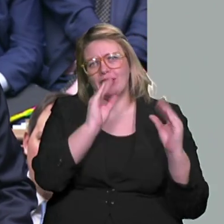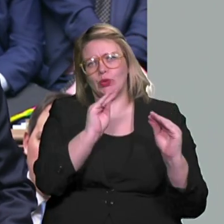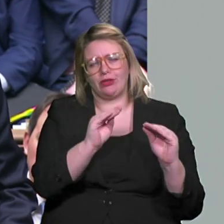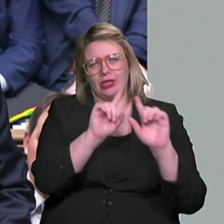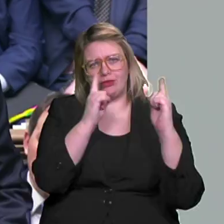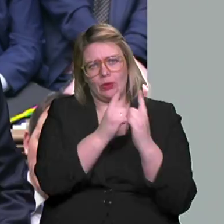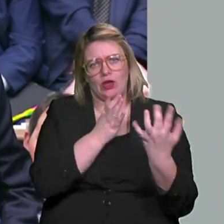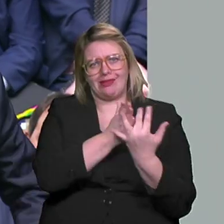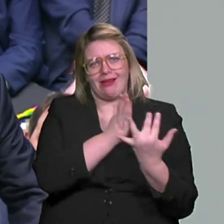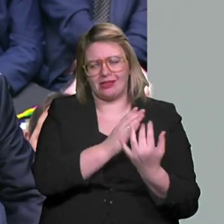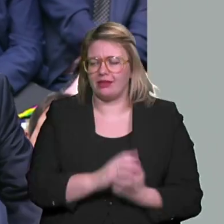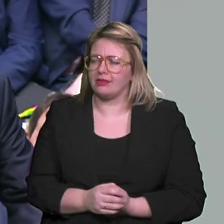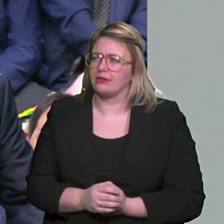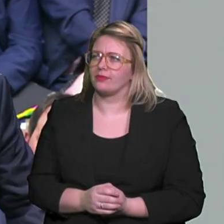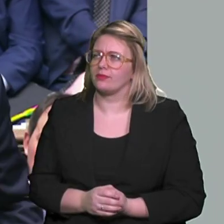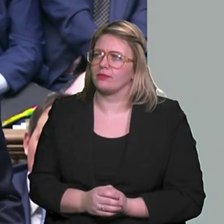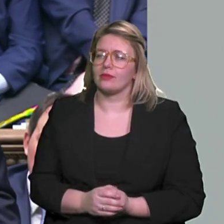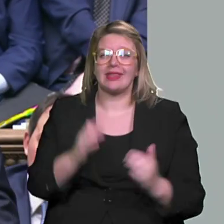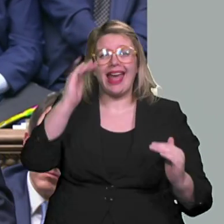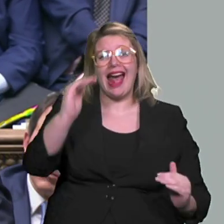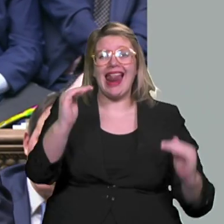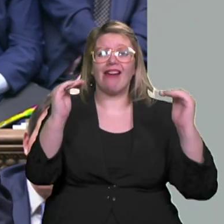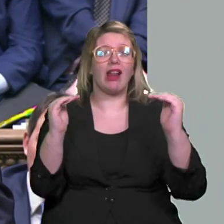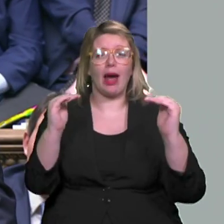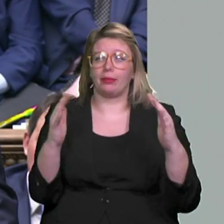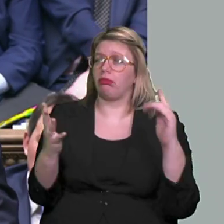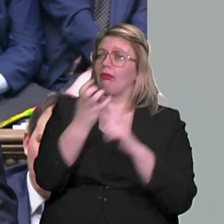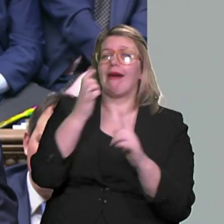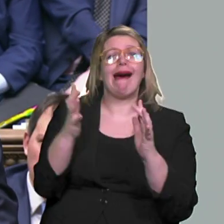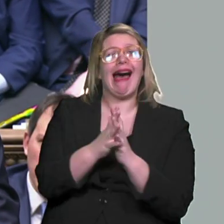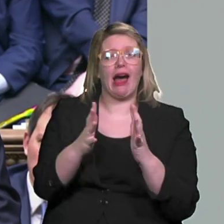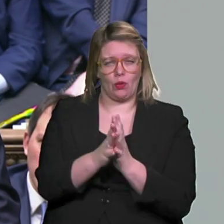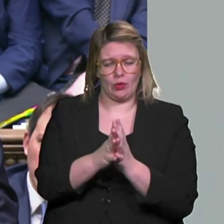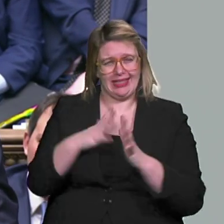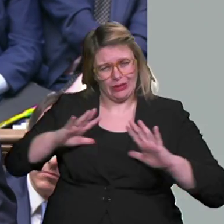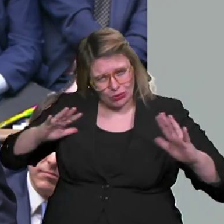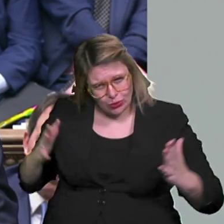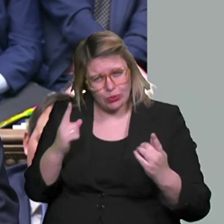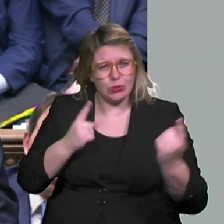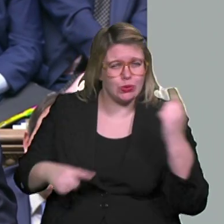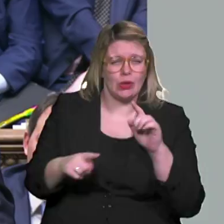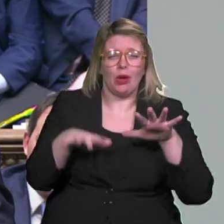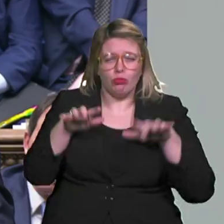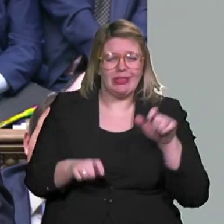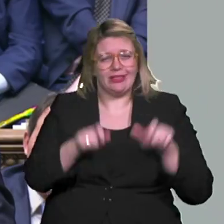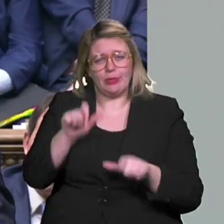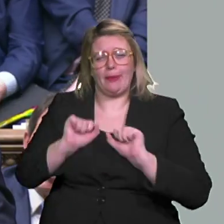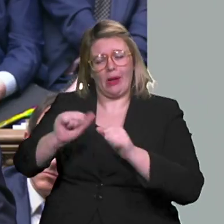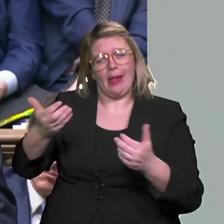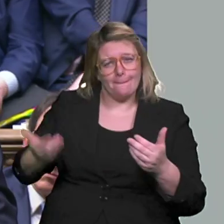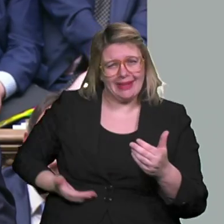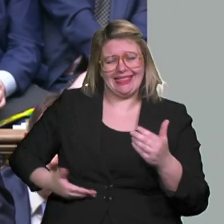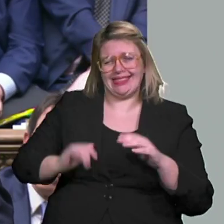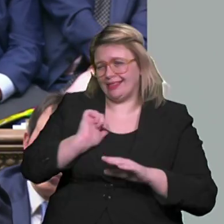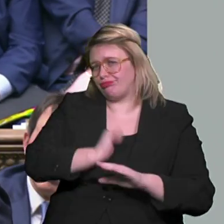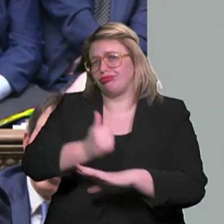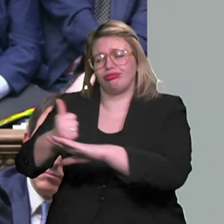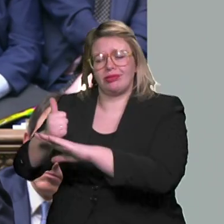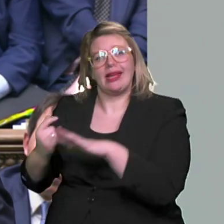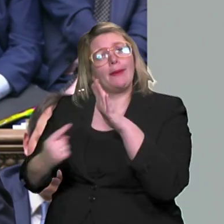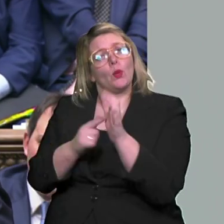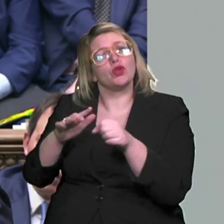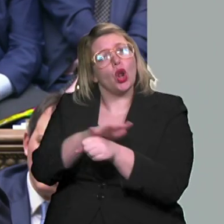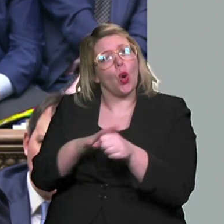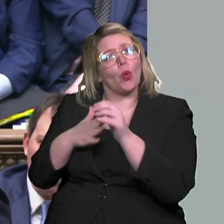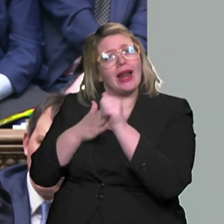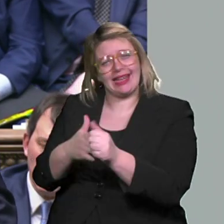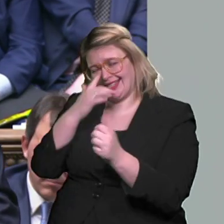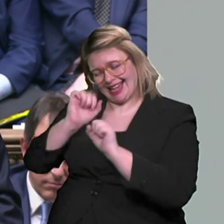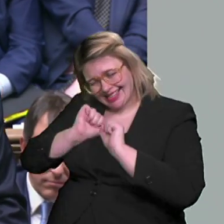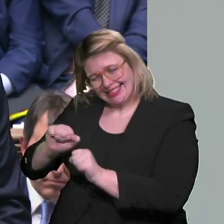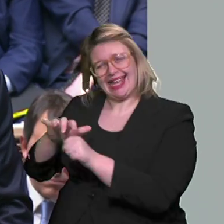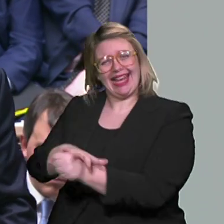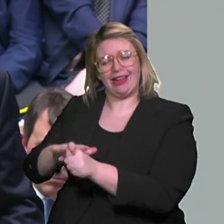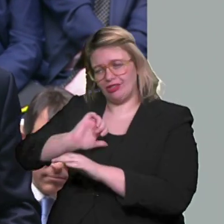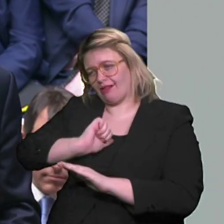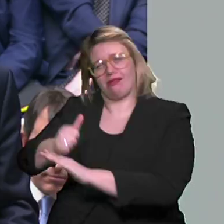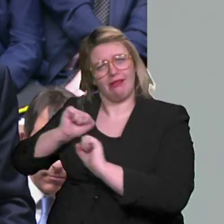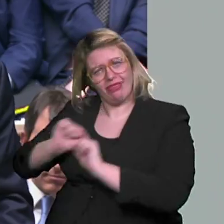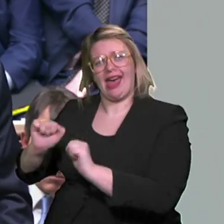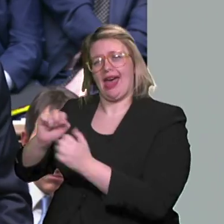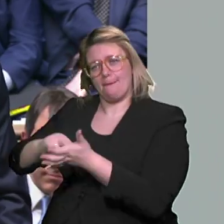But for levelling up to truly succeed, we need to unleash the civic entrepreneurship that is only possible when elected local leaders are able to fund and deliver solutions to their own challenges.